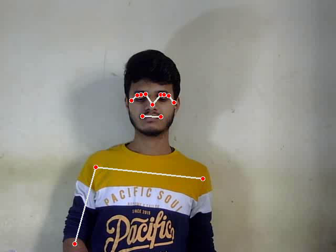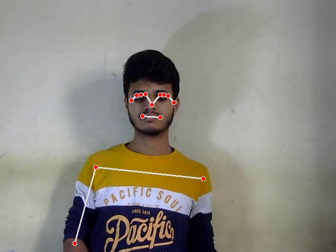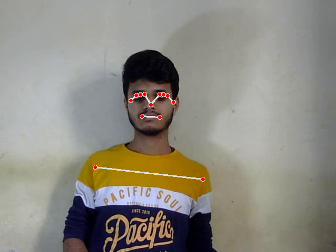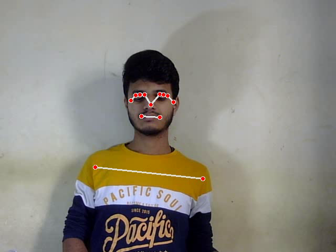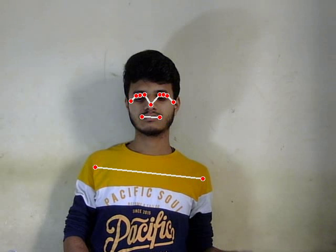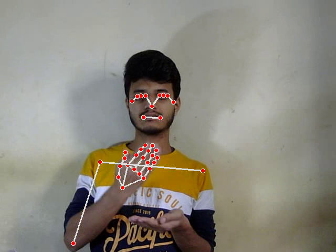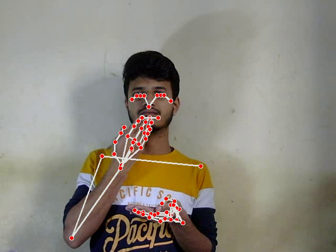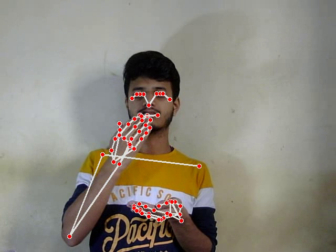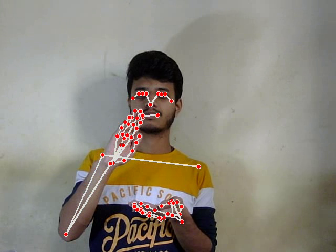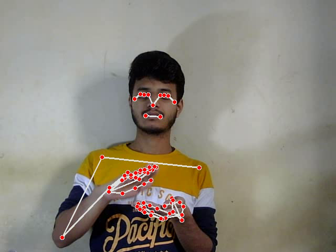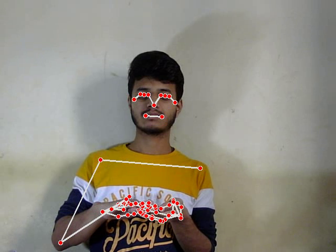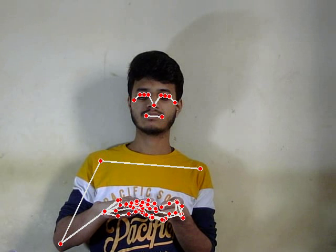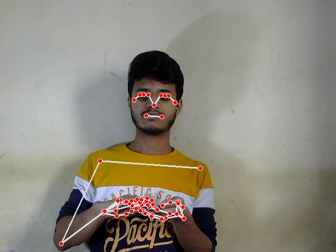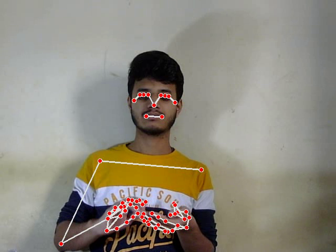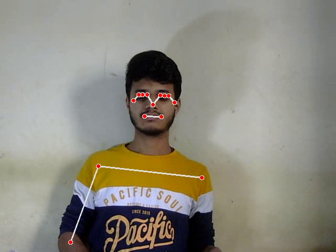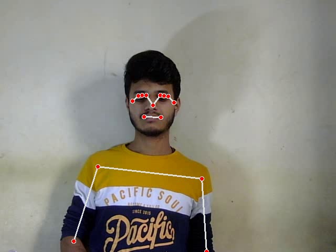bad